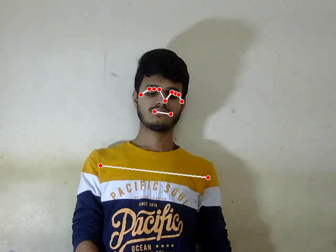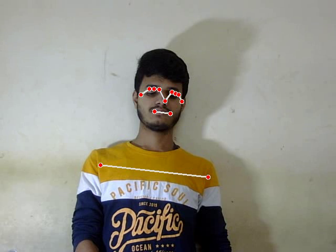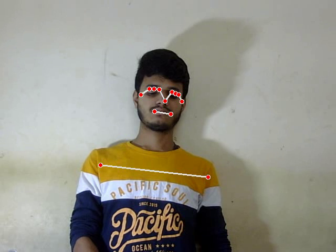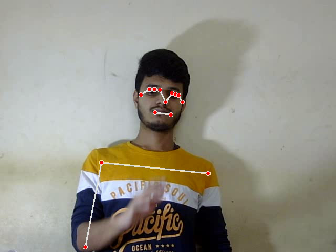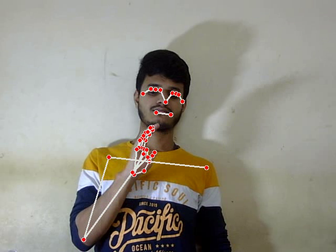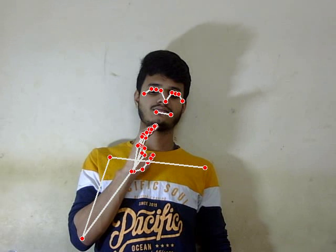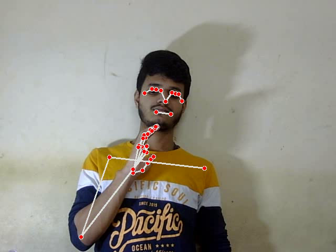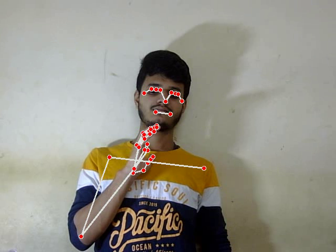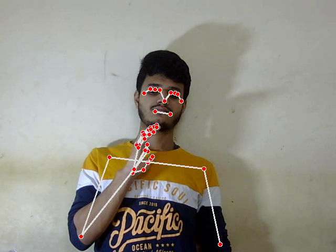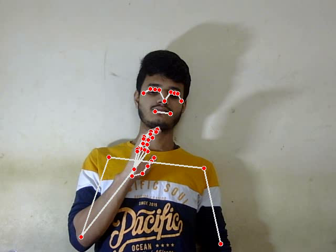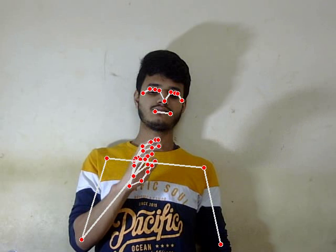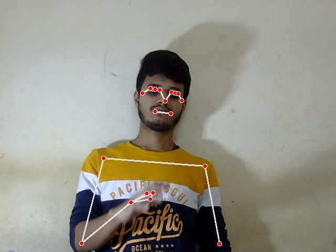fine